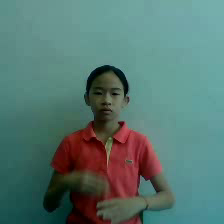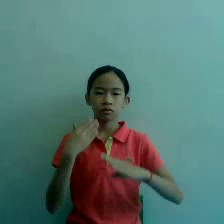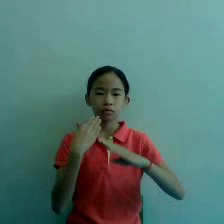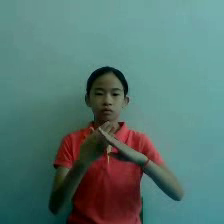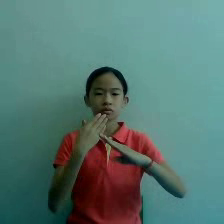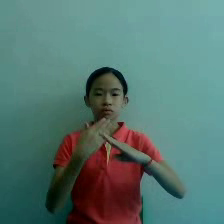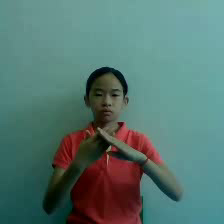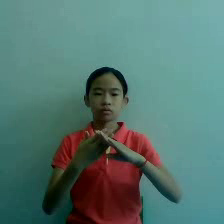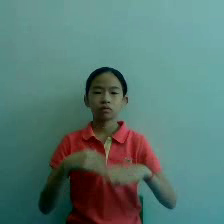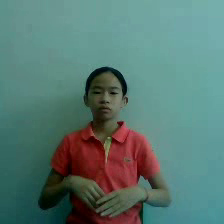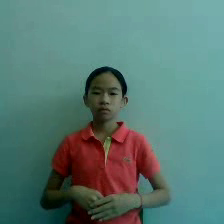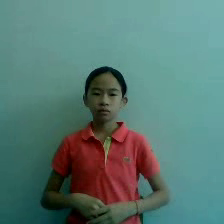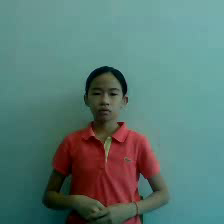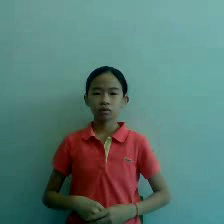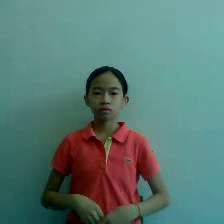Trường học